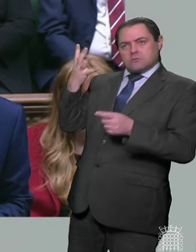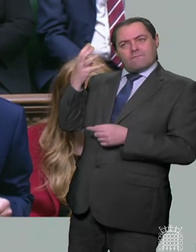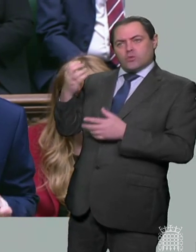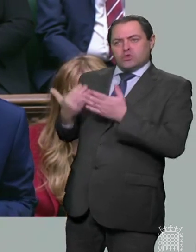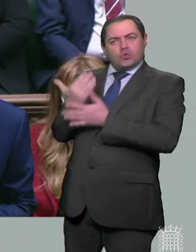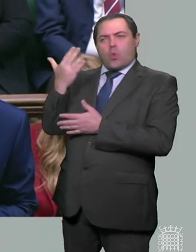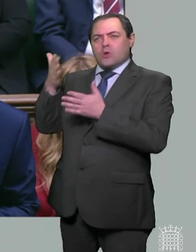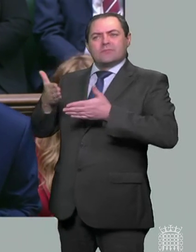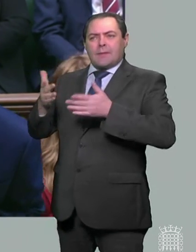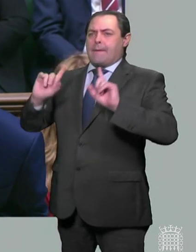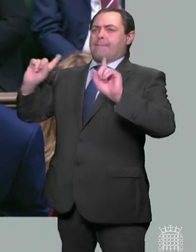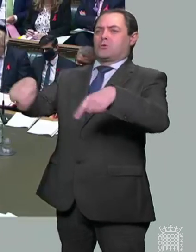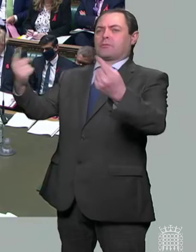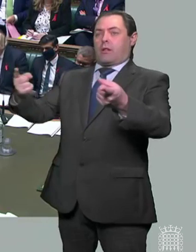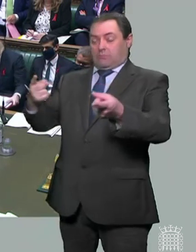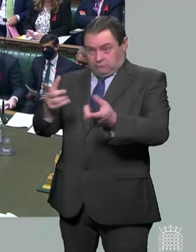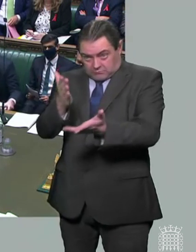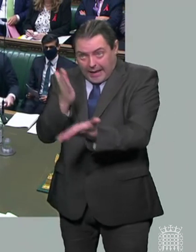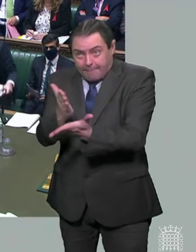Prime Minister, is that true?